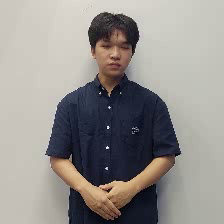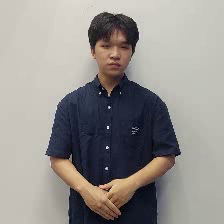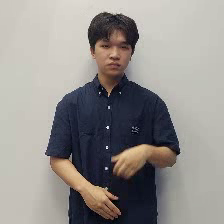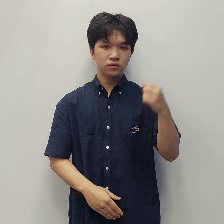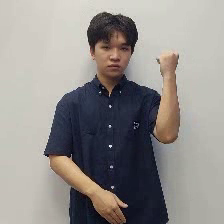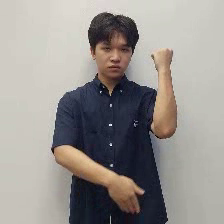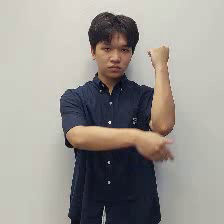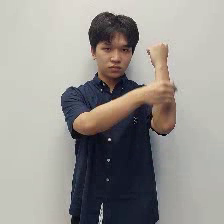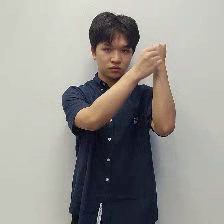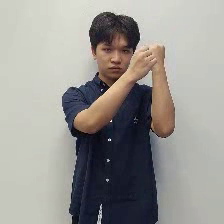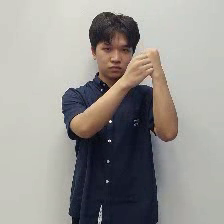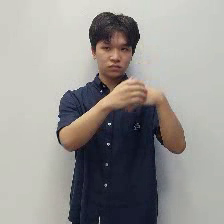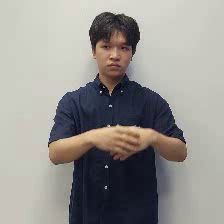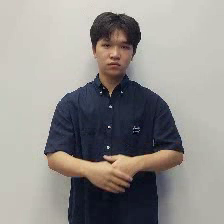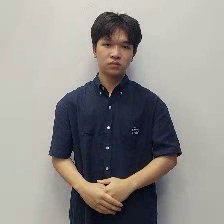Cứu